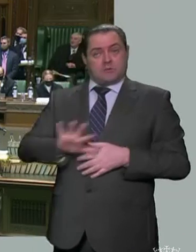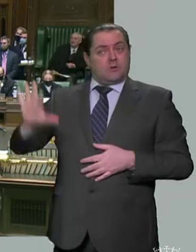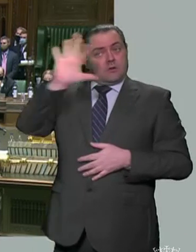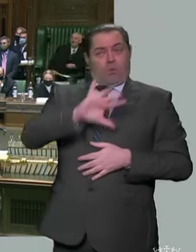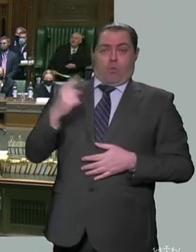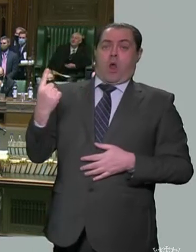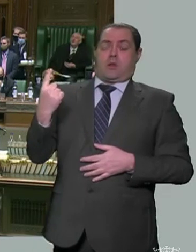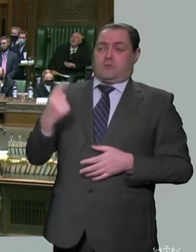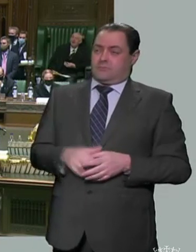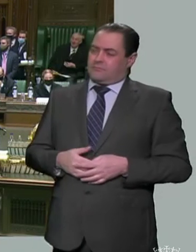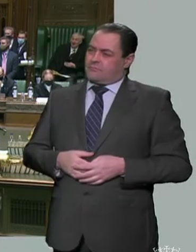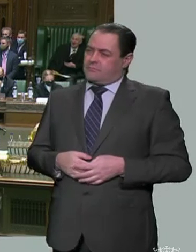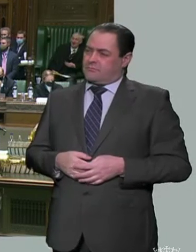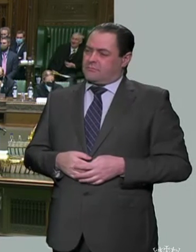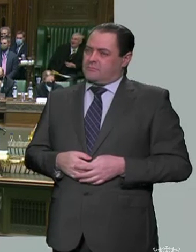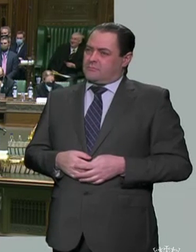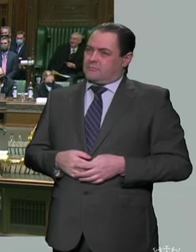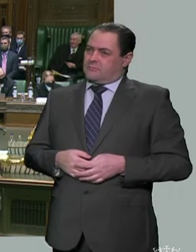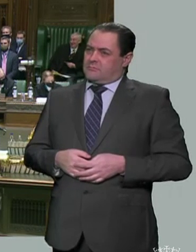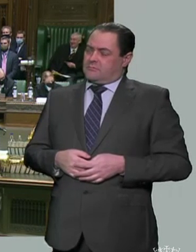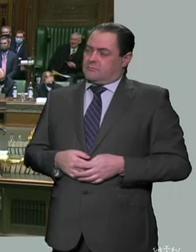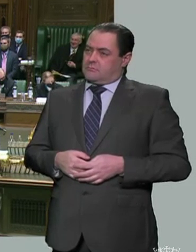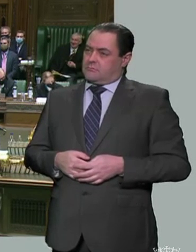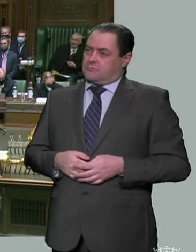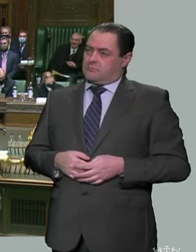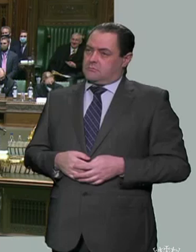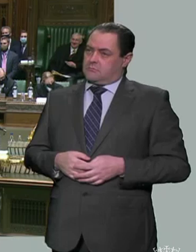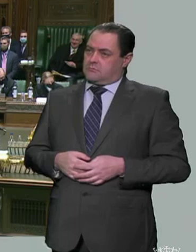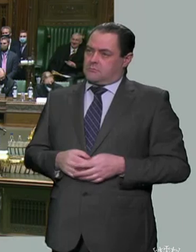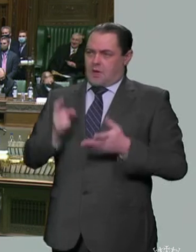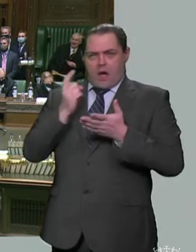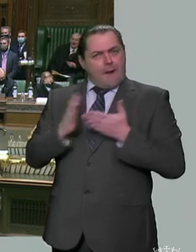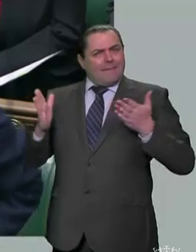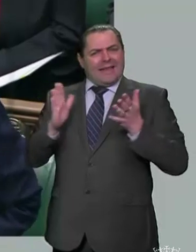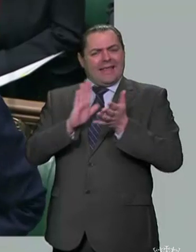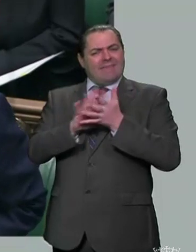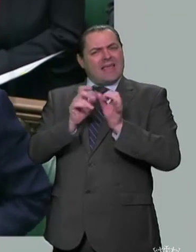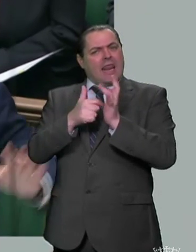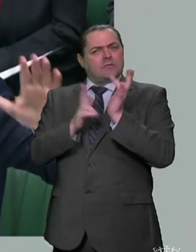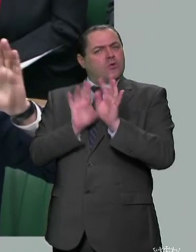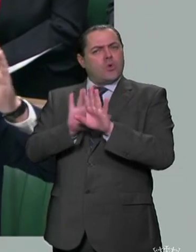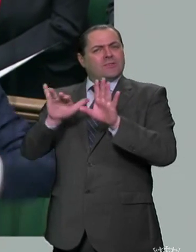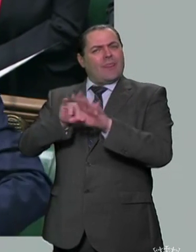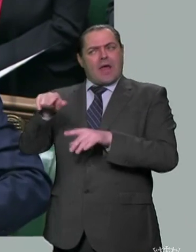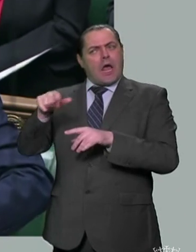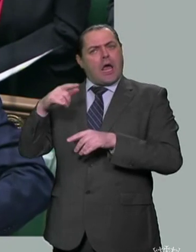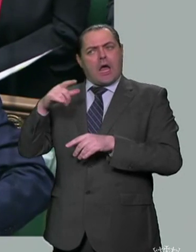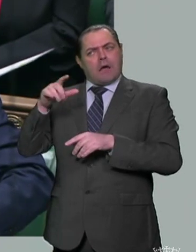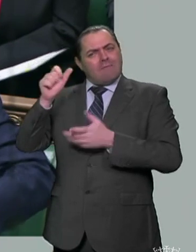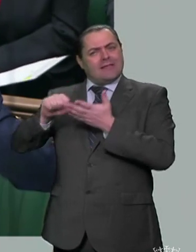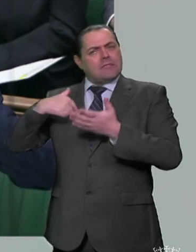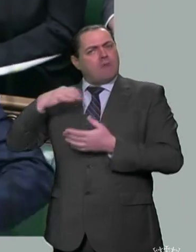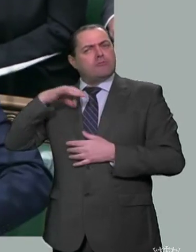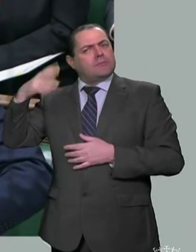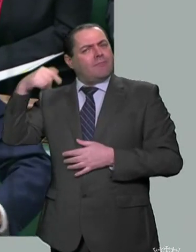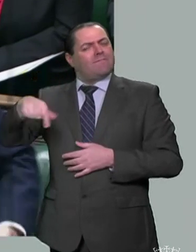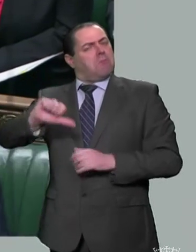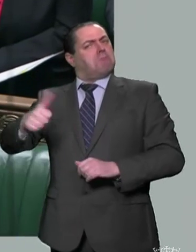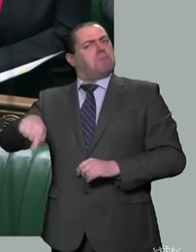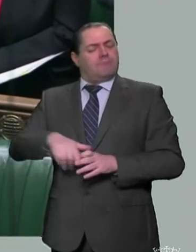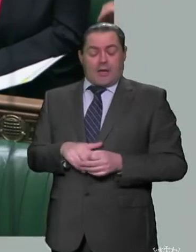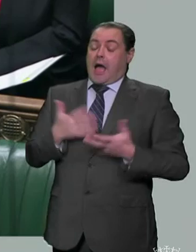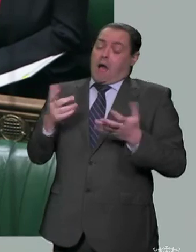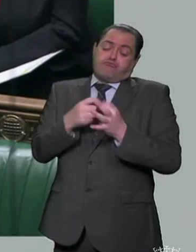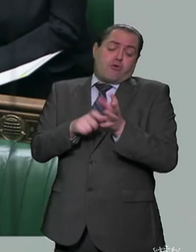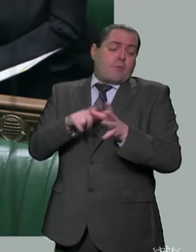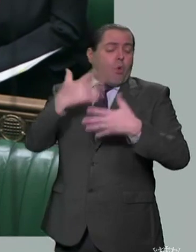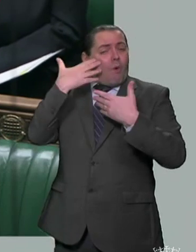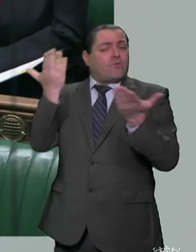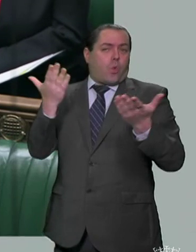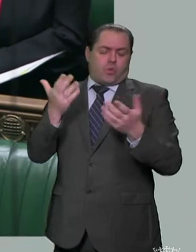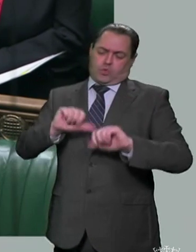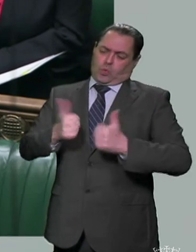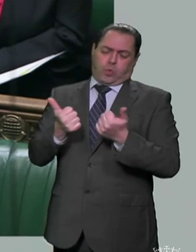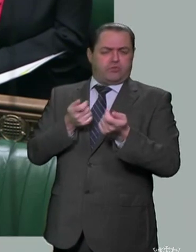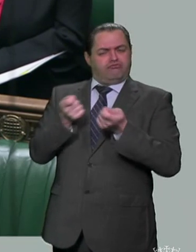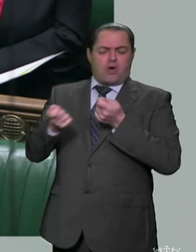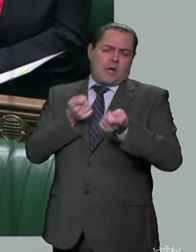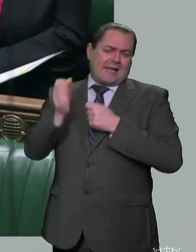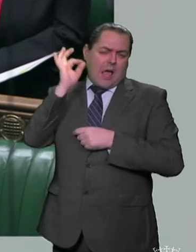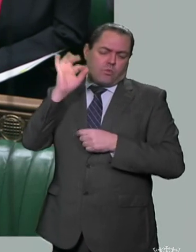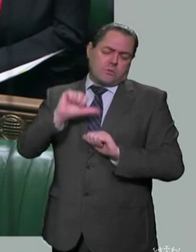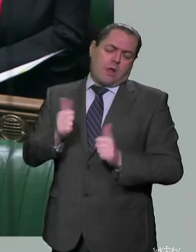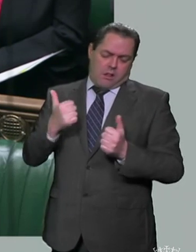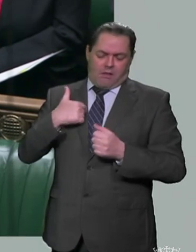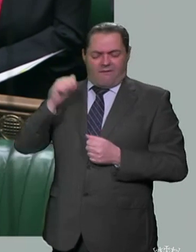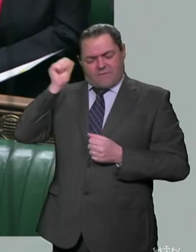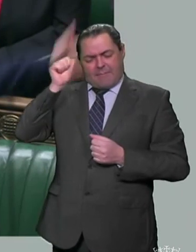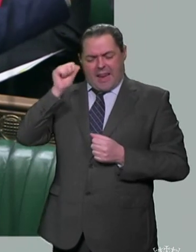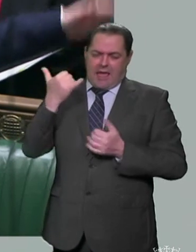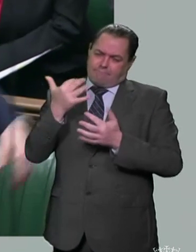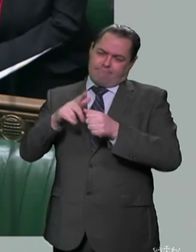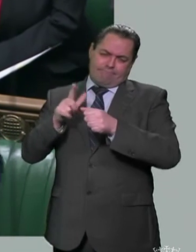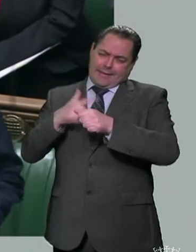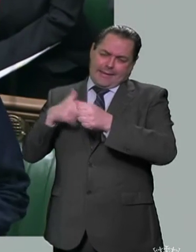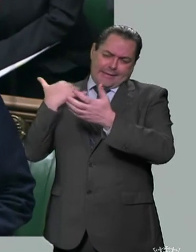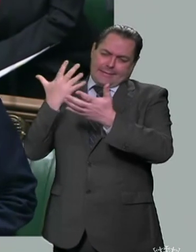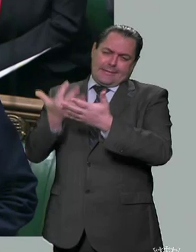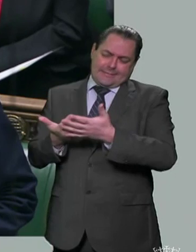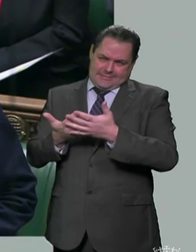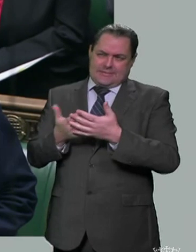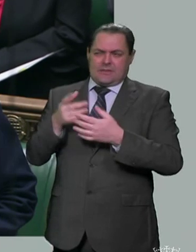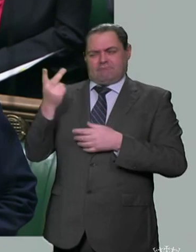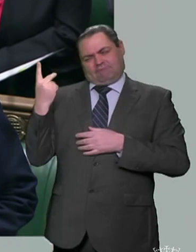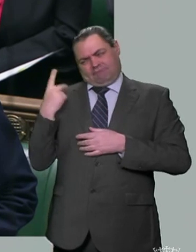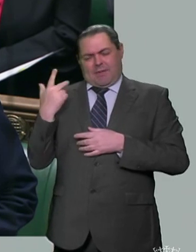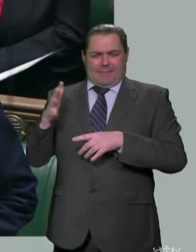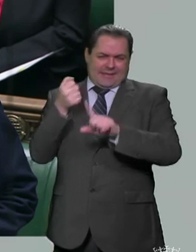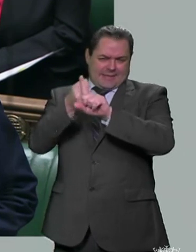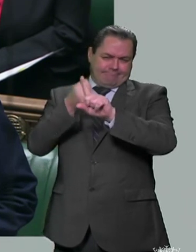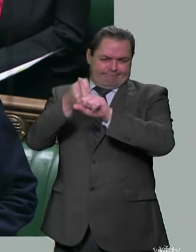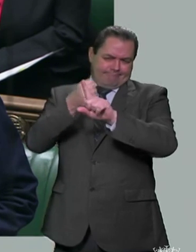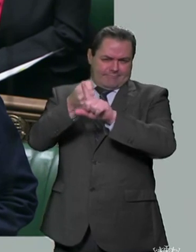I cannot believe that Hillingdon is not included in that list, but it is no surprise to me that Bromley runs such a tight ship; I have been familiar with Bromley over many years and my honourable Friend and I have campaigned there together.